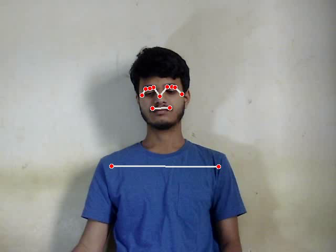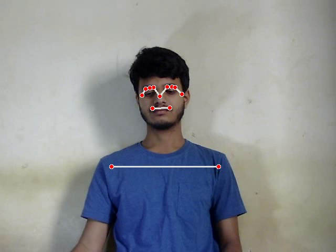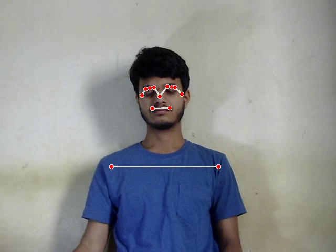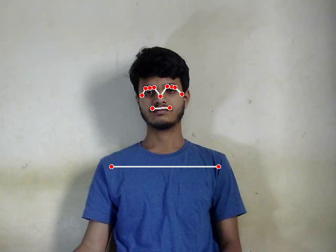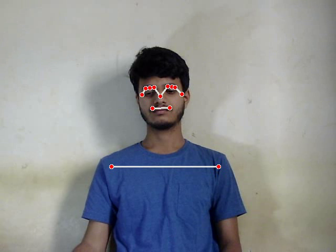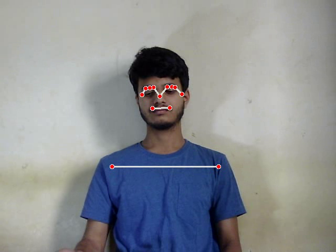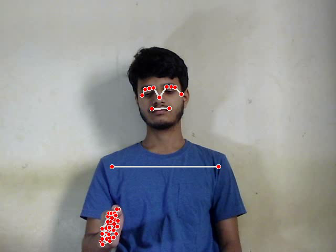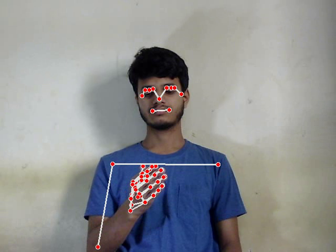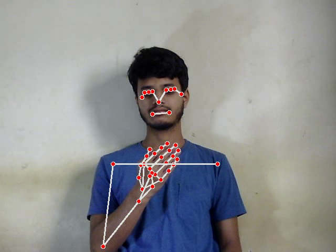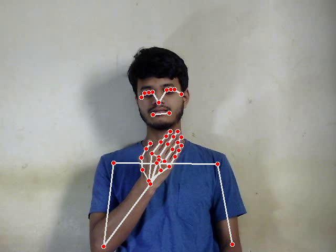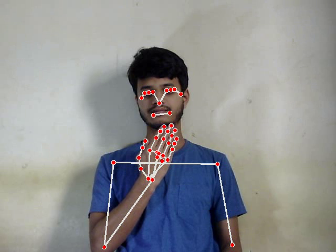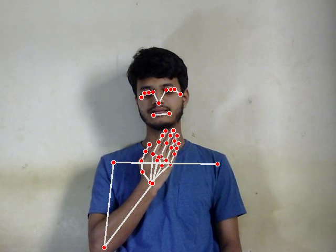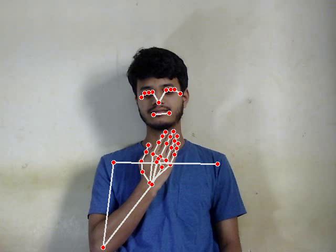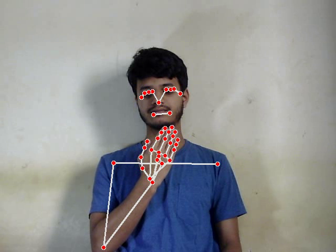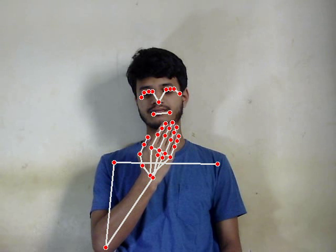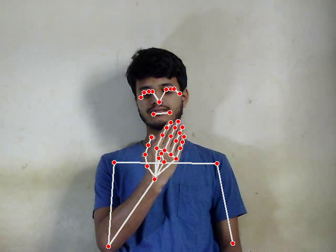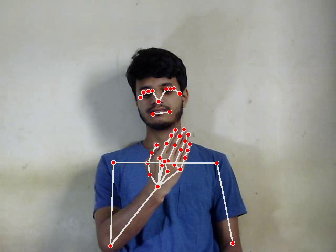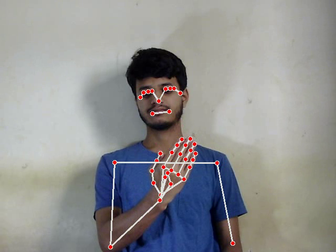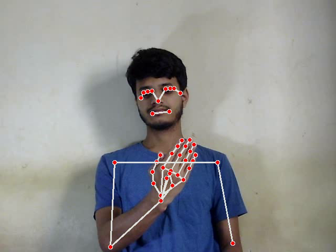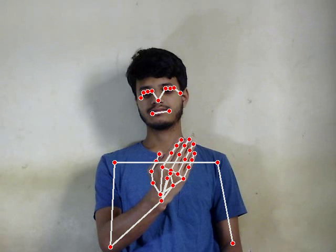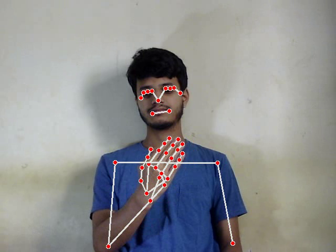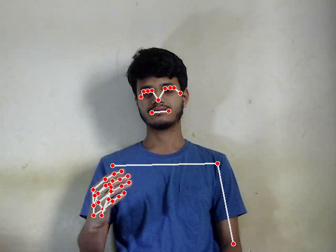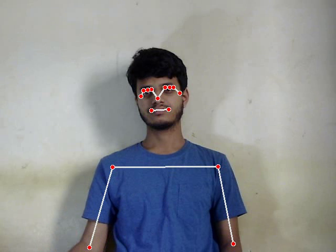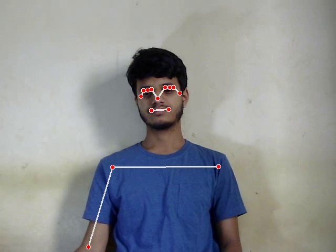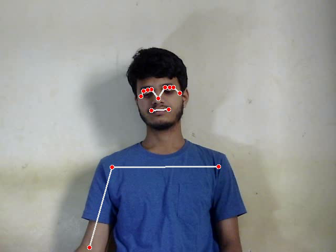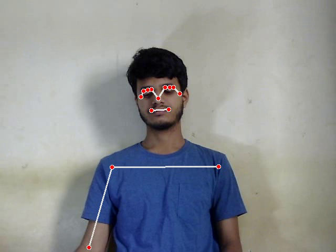thank you